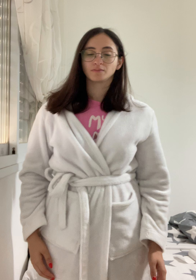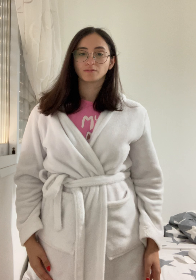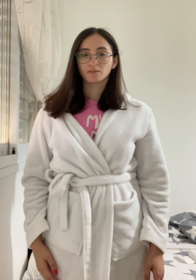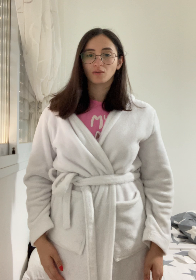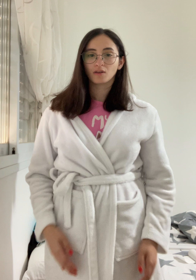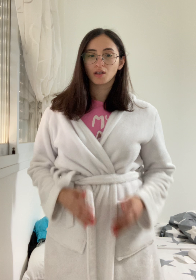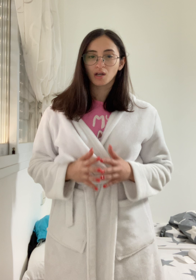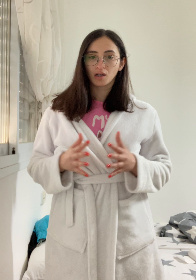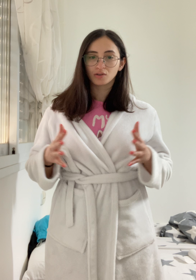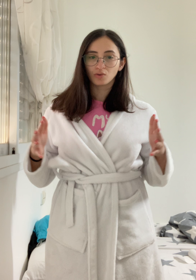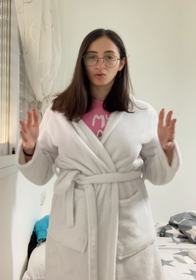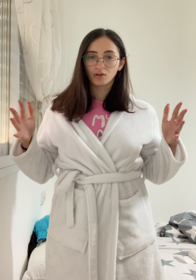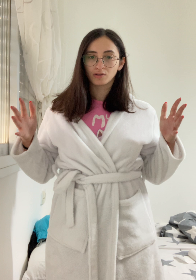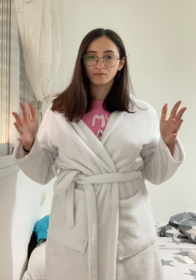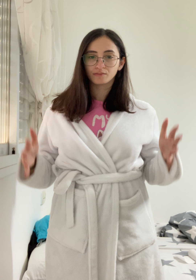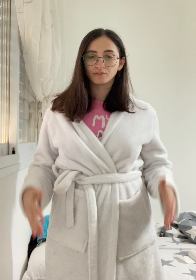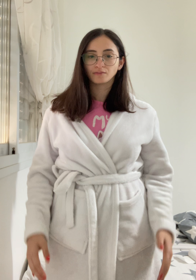גדול